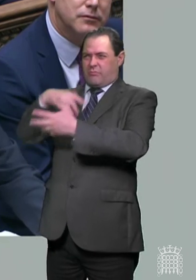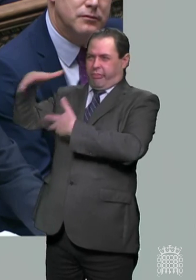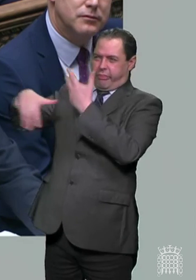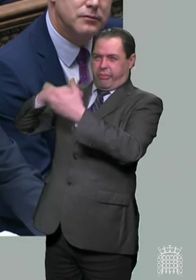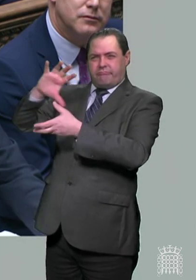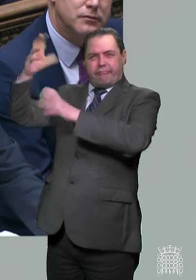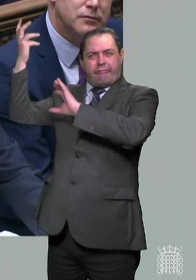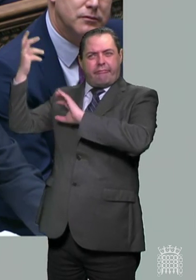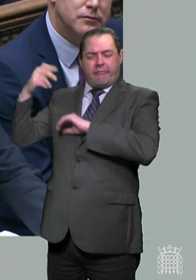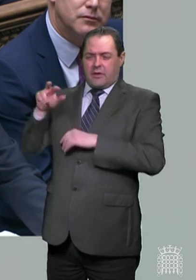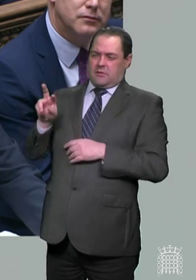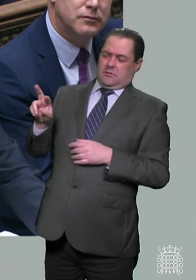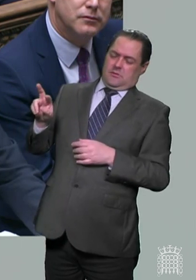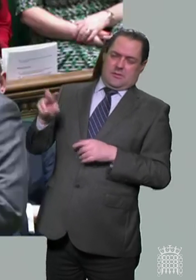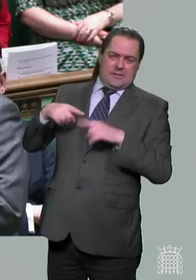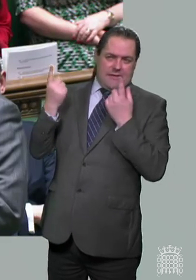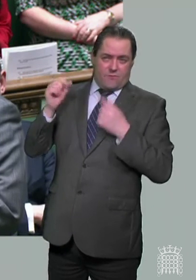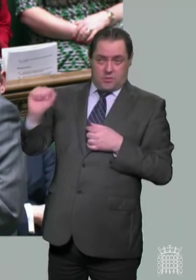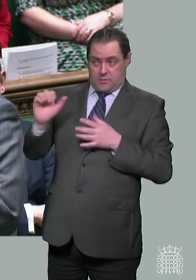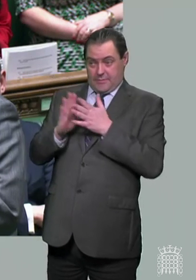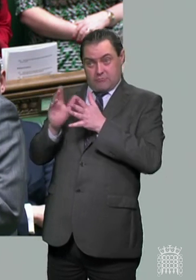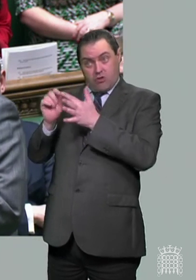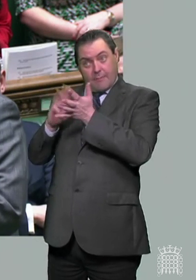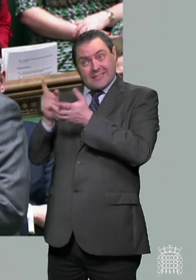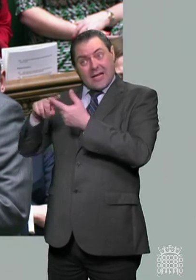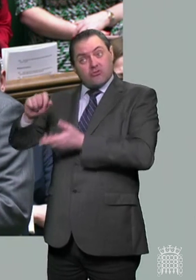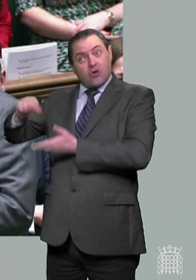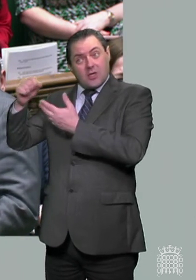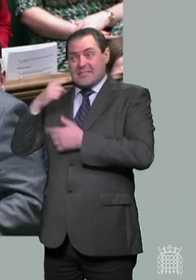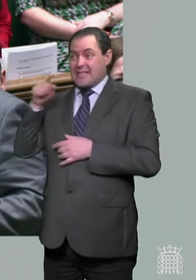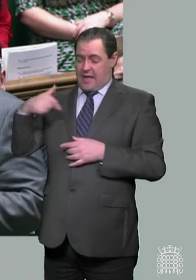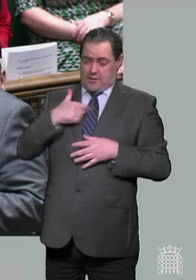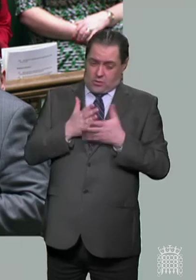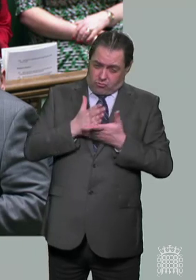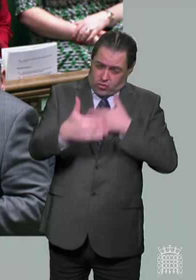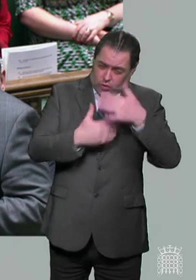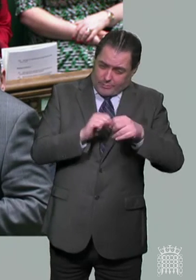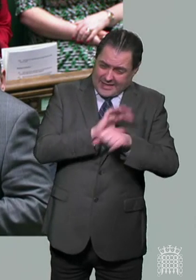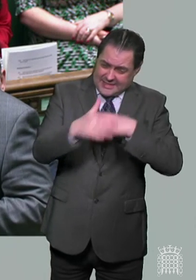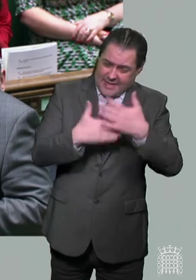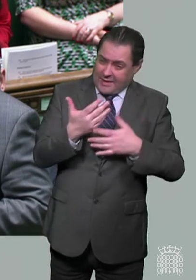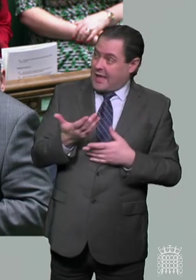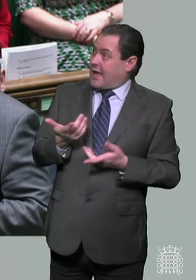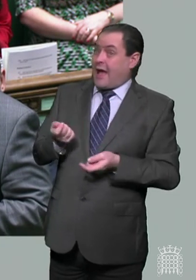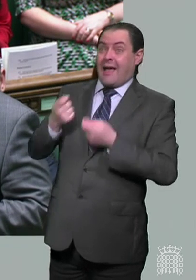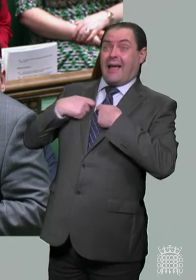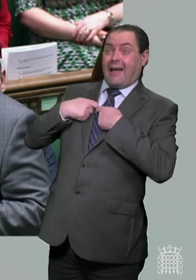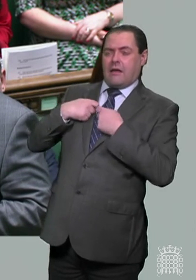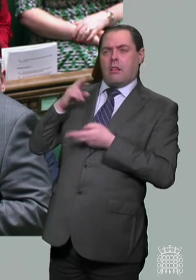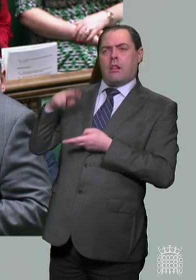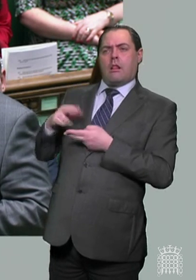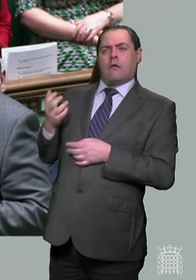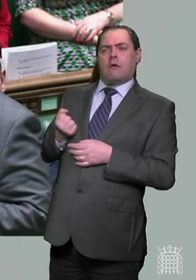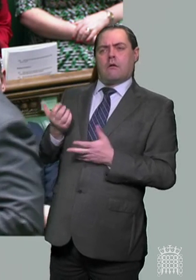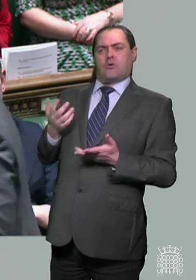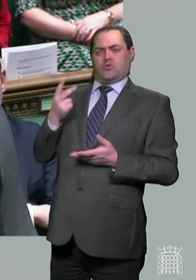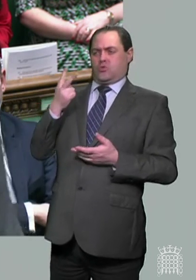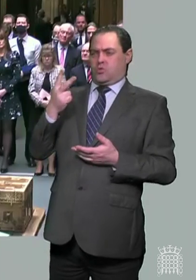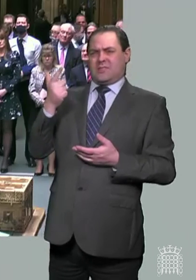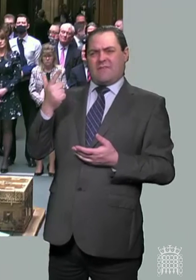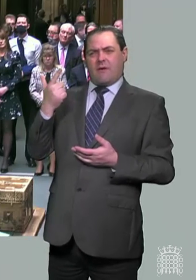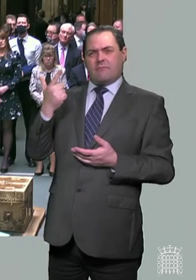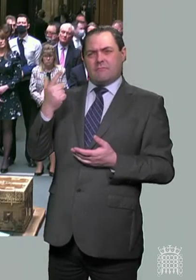So are the Prime Minister and his Chancellor seriously telling those nurses that their reward for seeing us through the pandemic is a £270 wage cut?